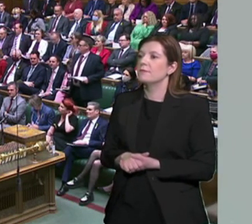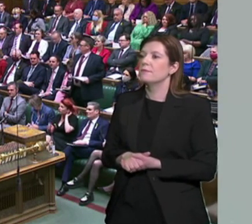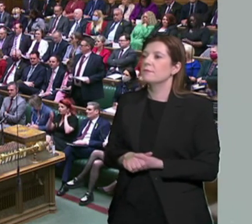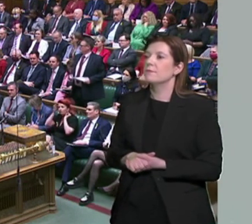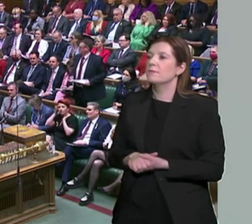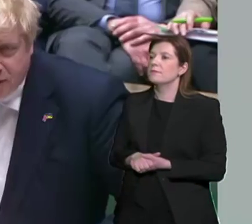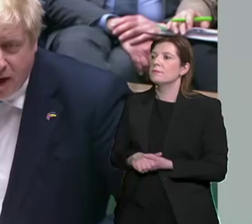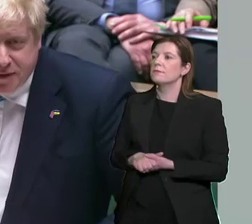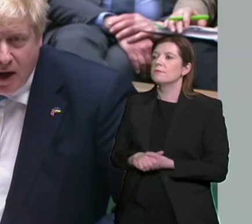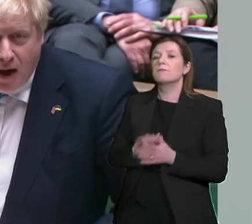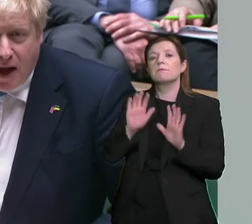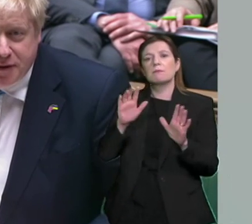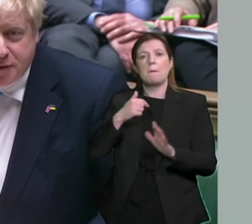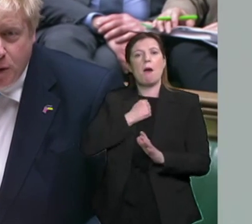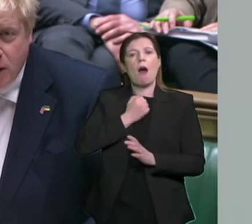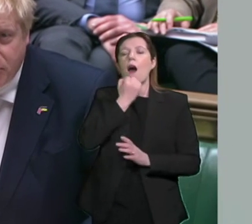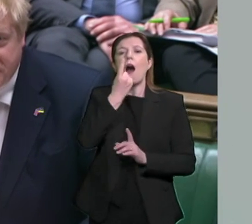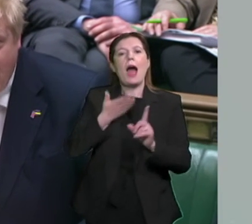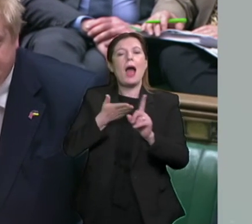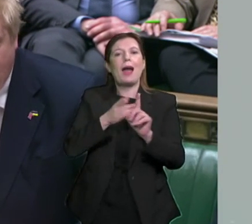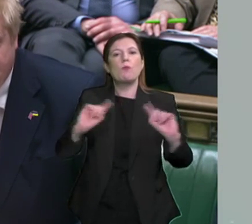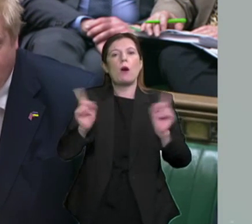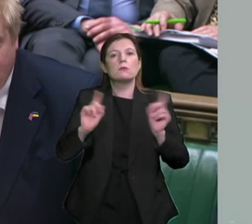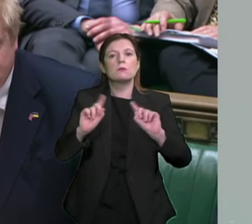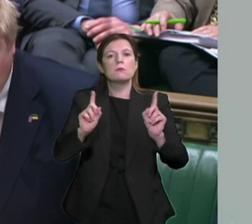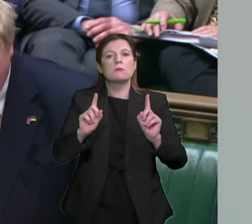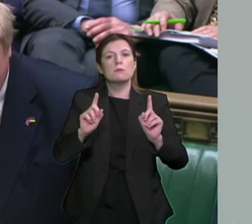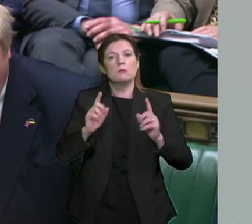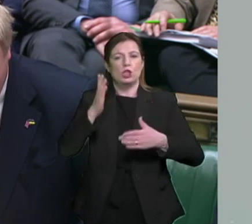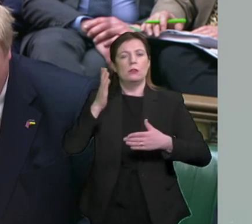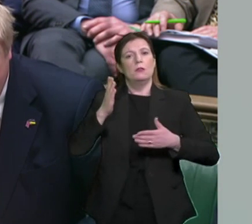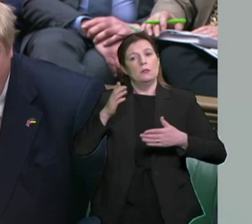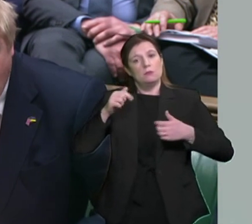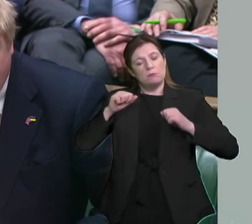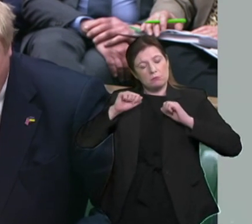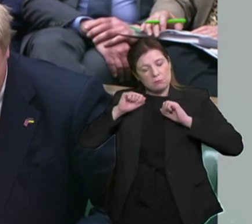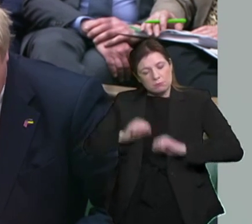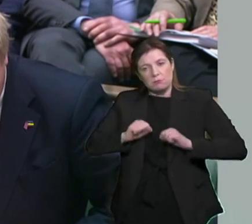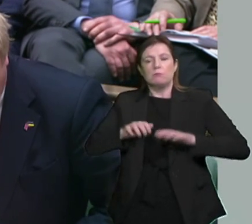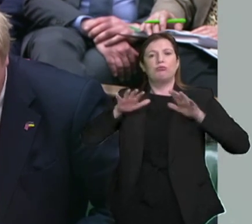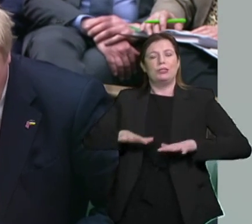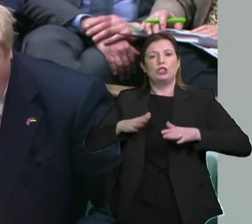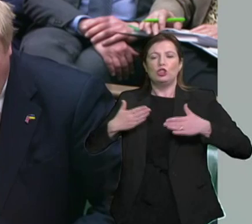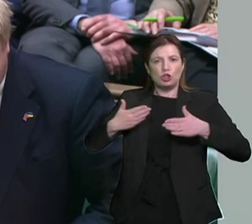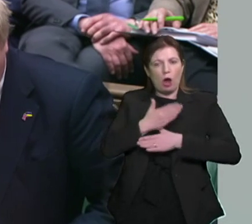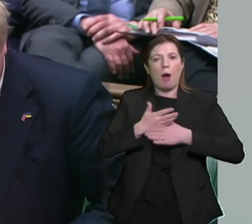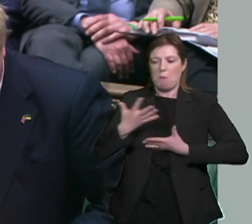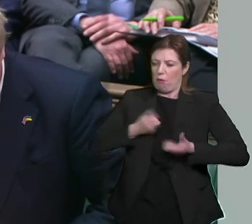I have one overwhelming interest, which is to protect and preserve the jobs and livelihoods of the British people.